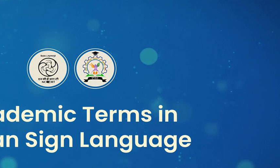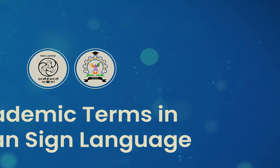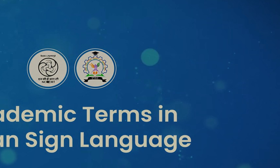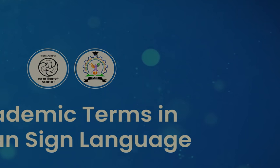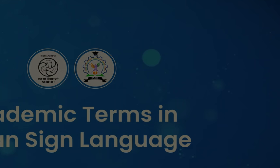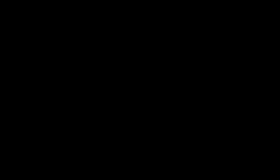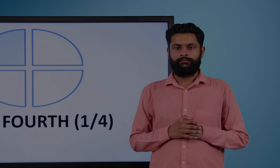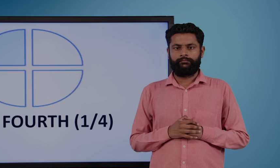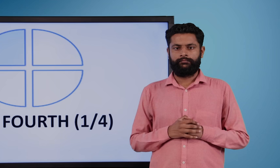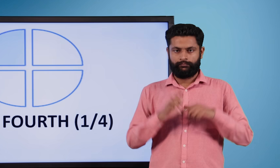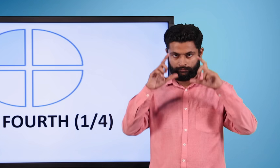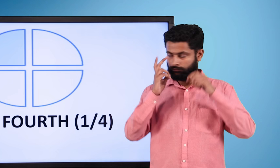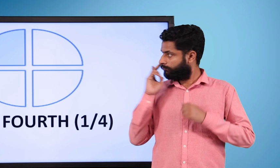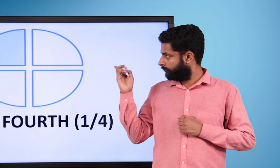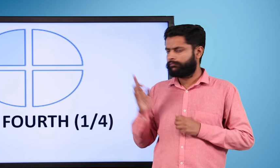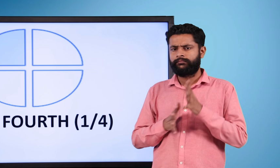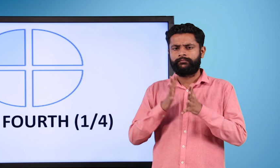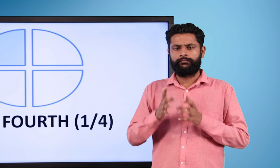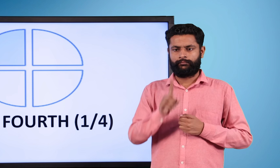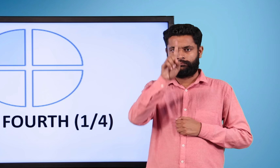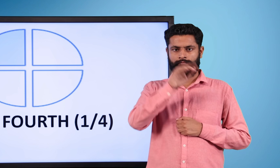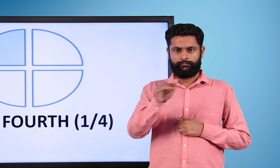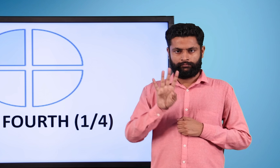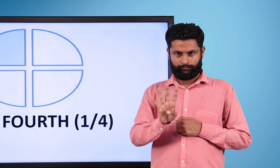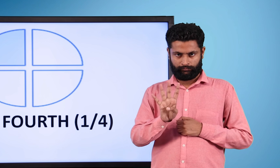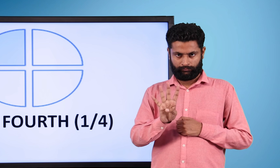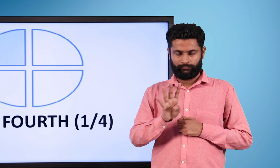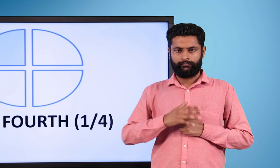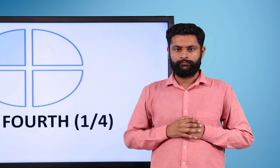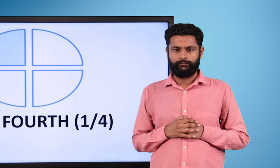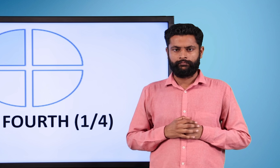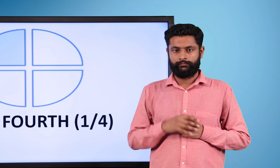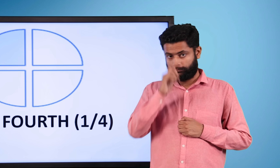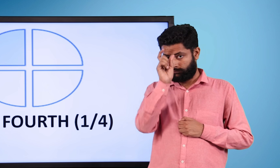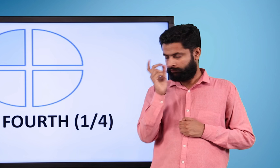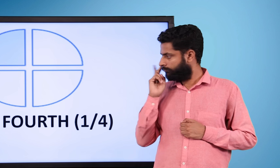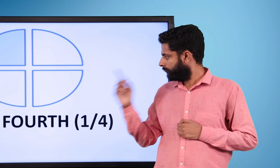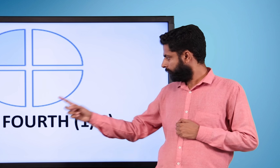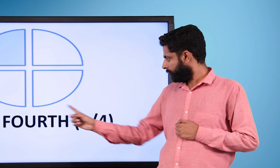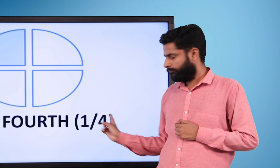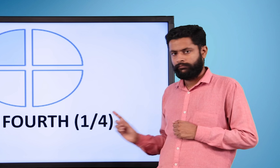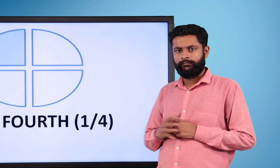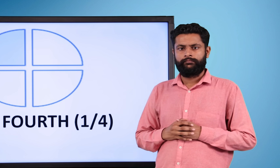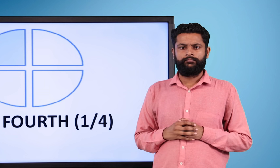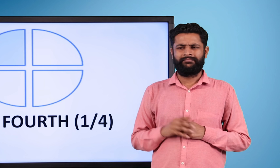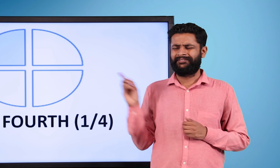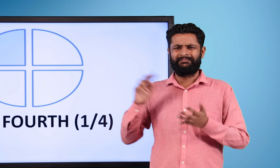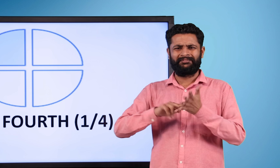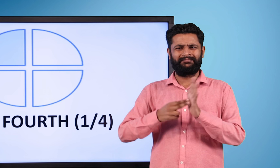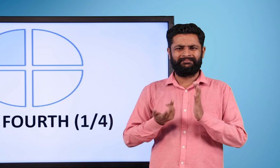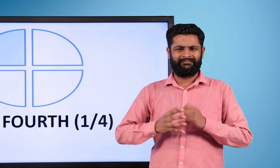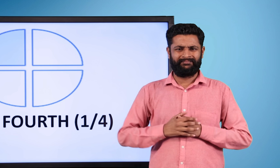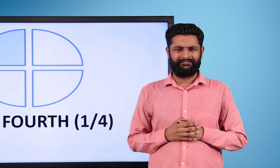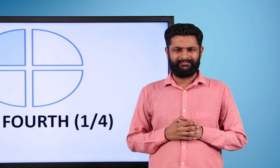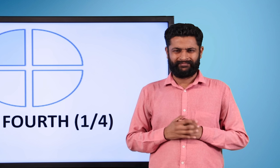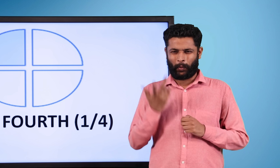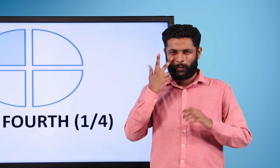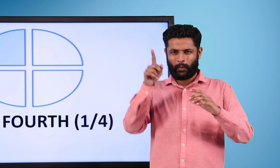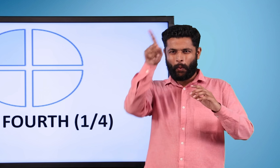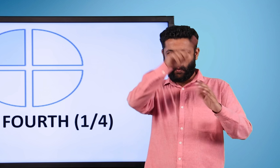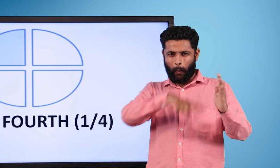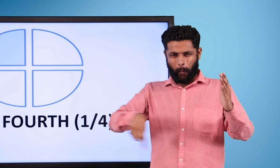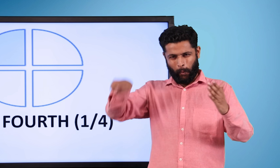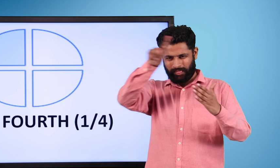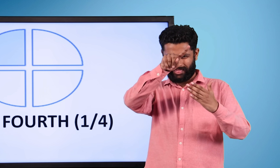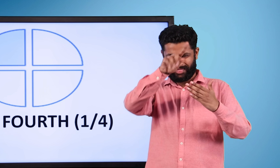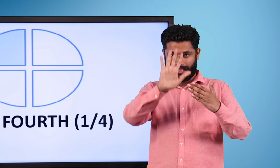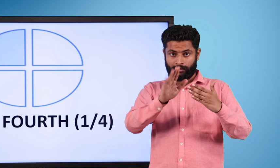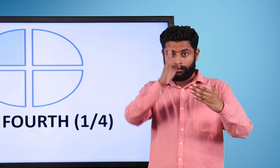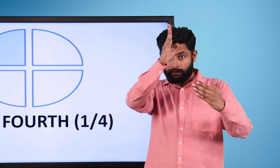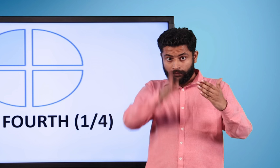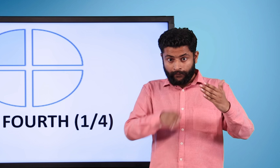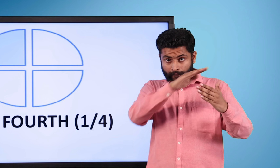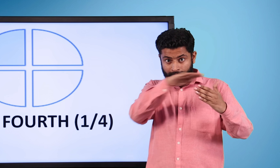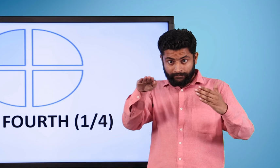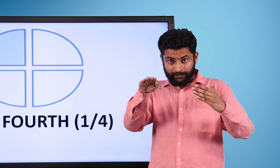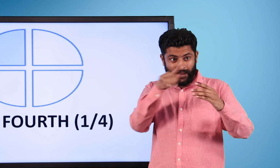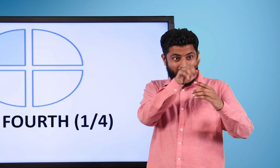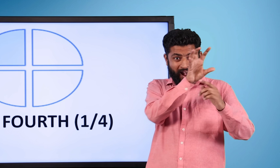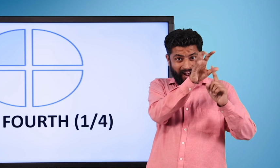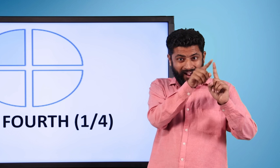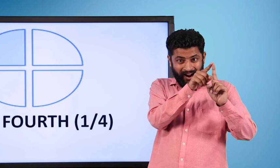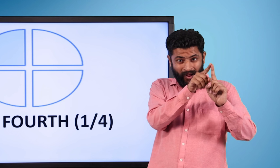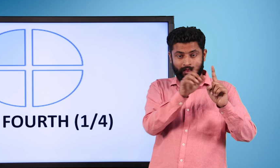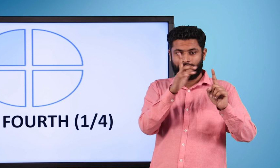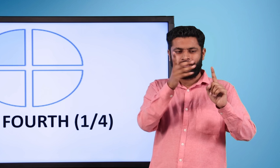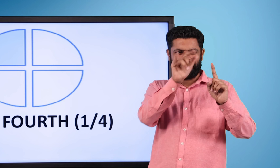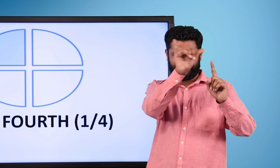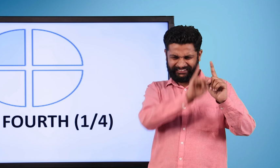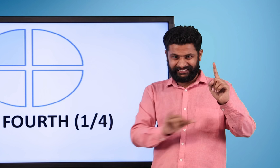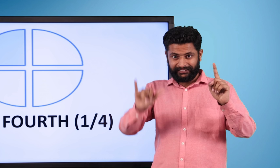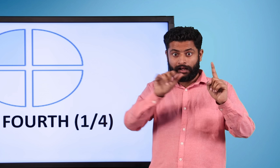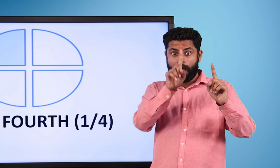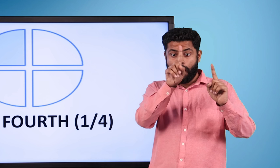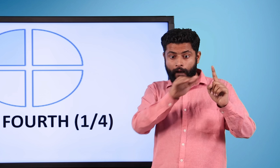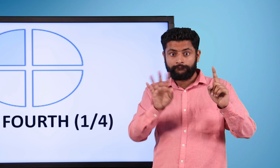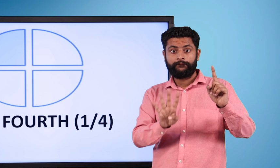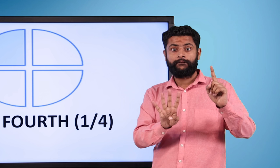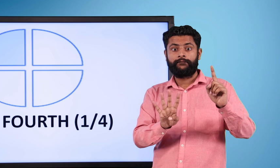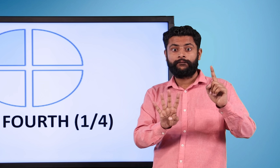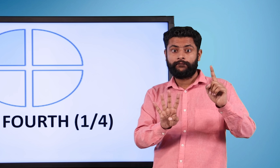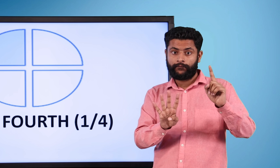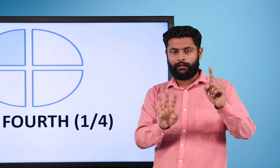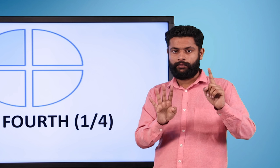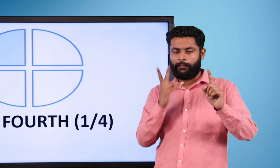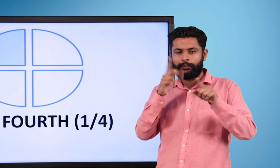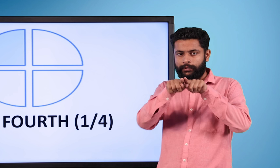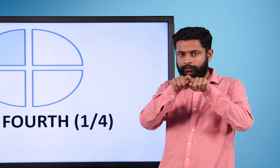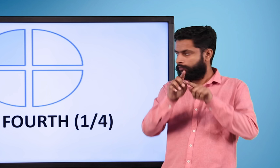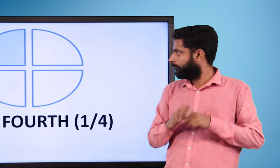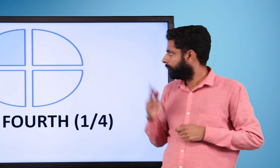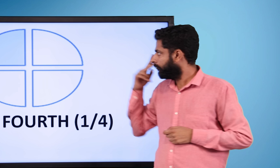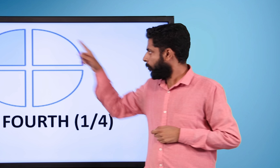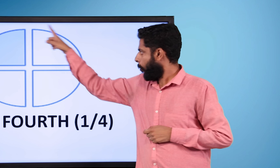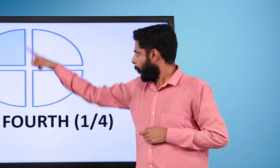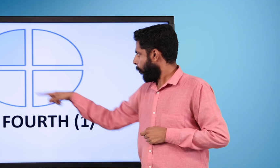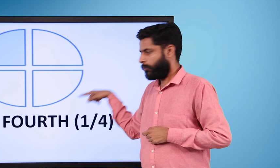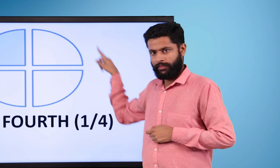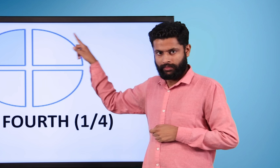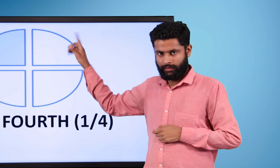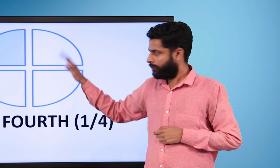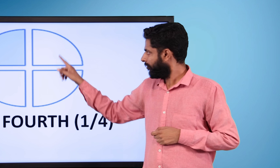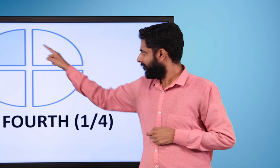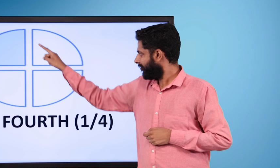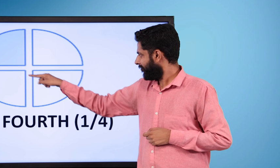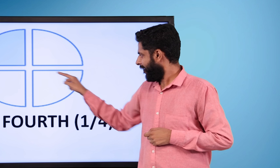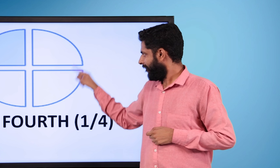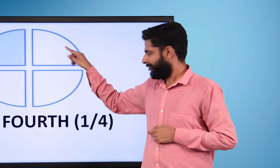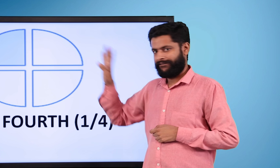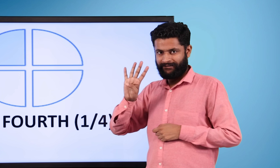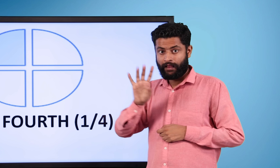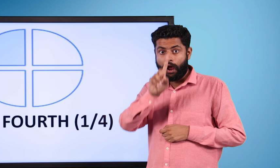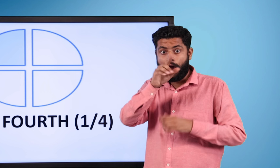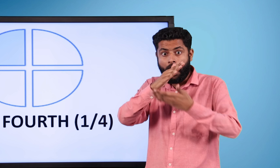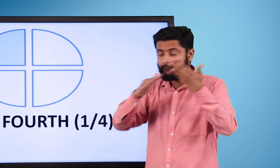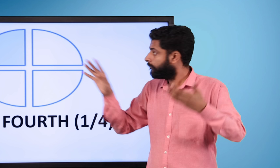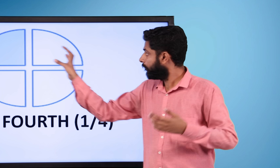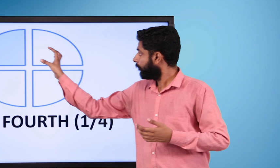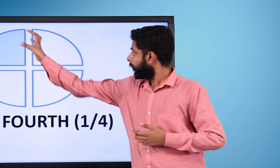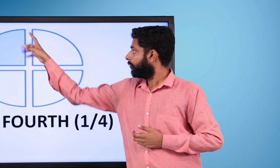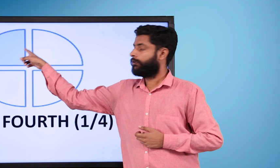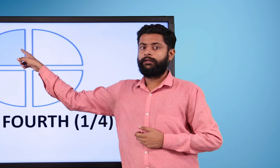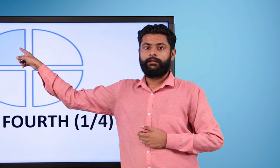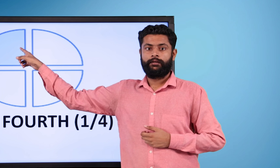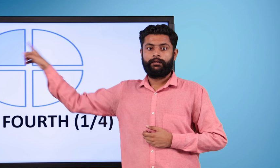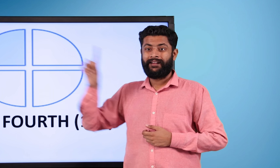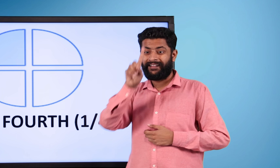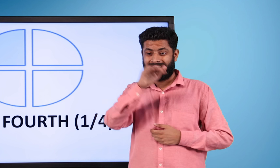one-fourth (1/4) This sign means one-fourth. If a whole is divided into four equal parts, then one part is a 1/4or one-fourth. For example, in this figure, this is 1/4..